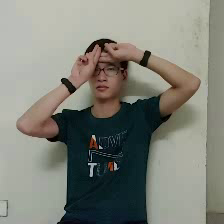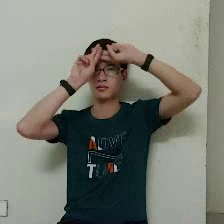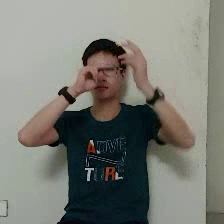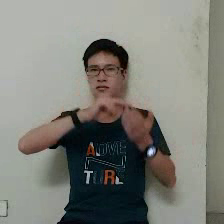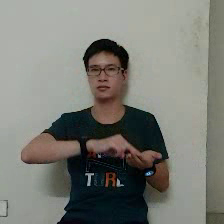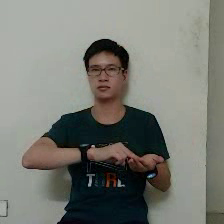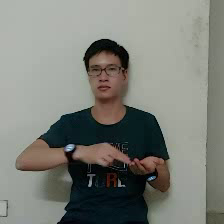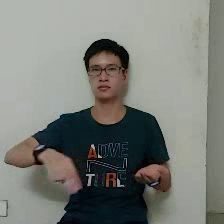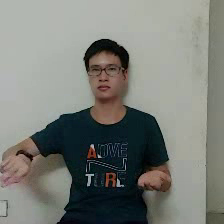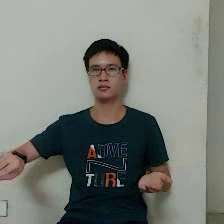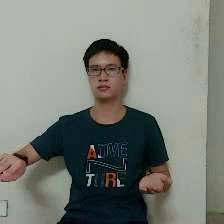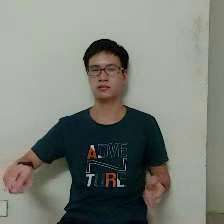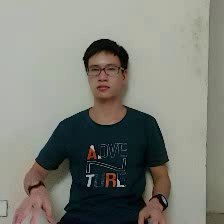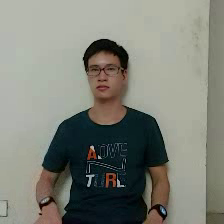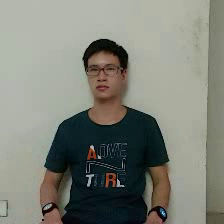Xuất viện